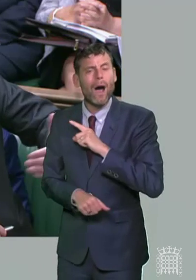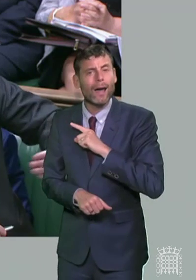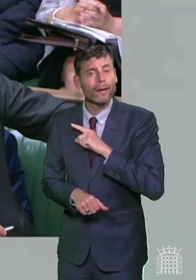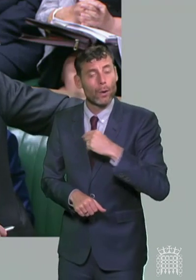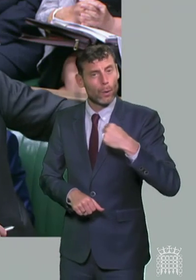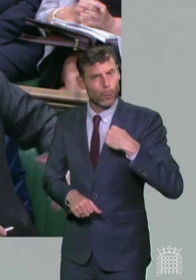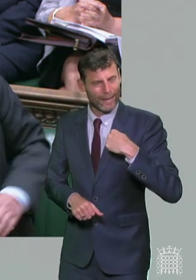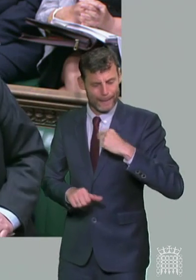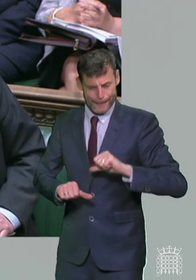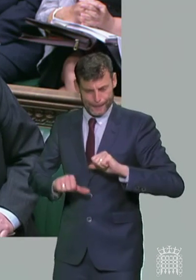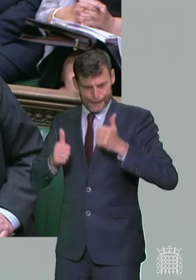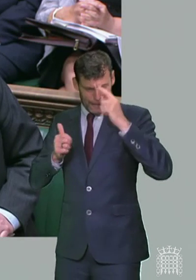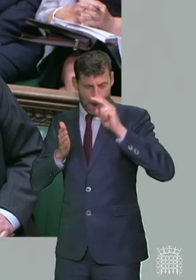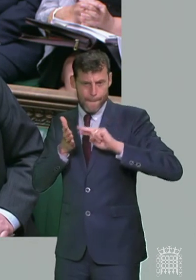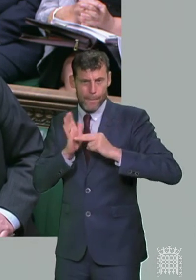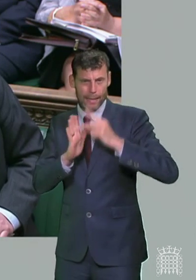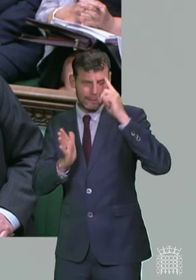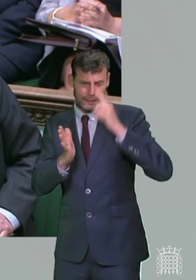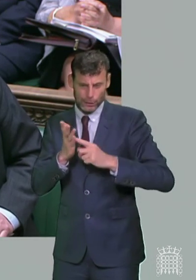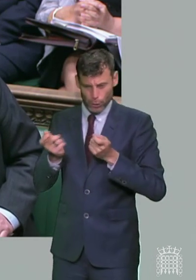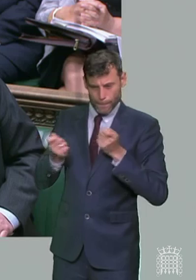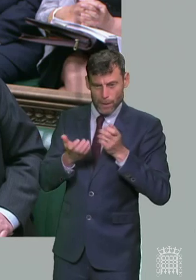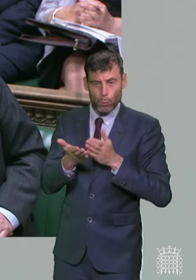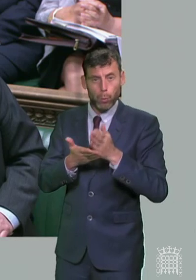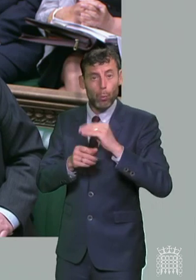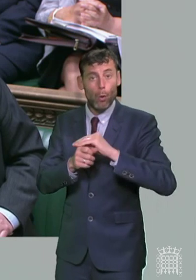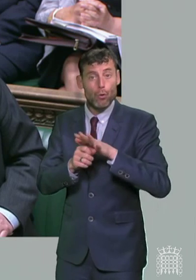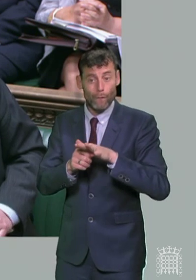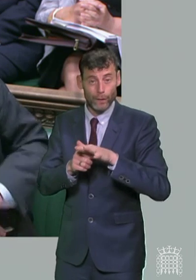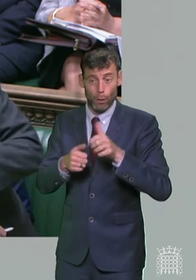That is why we have unemployment at or near record lows.